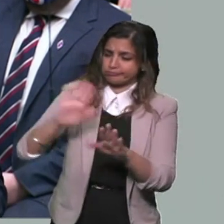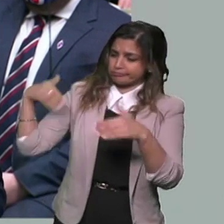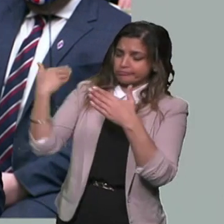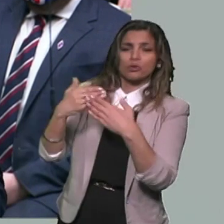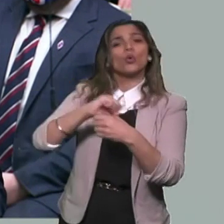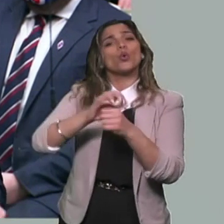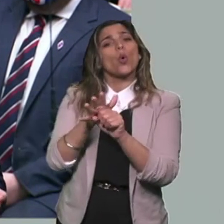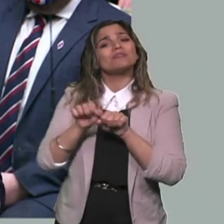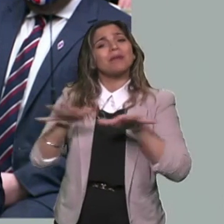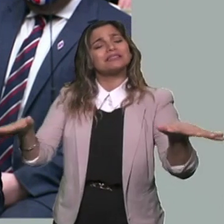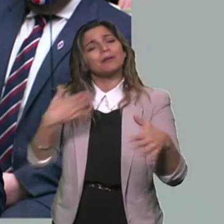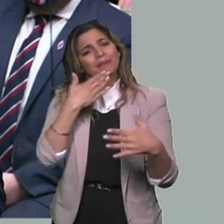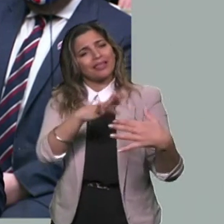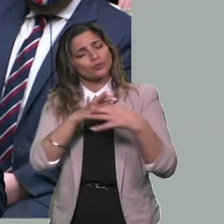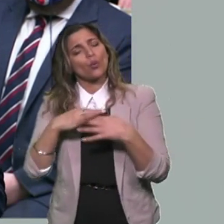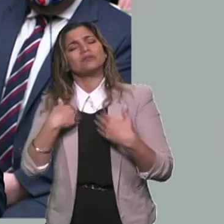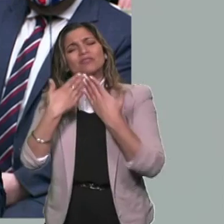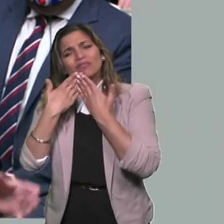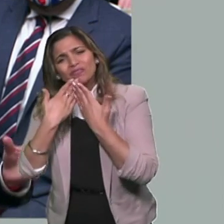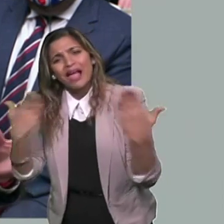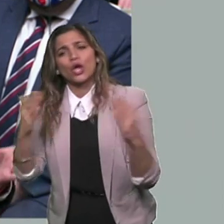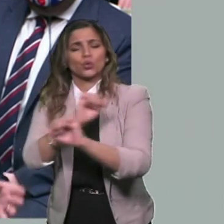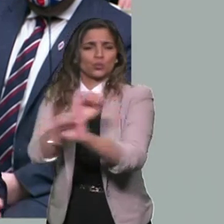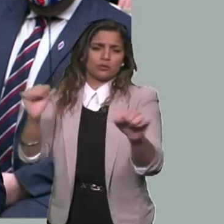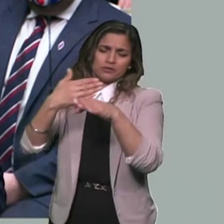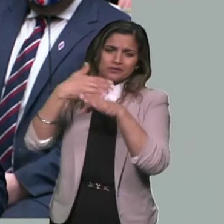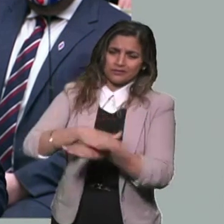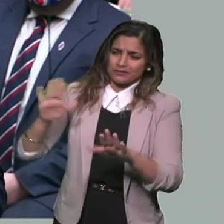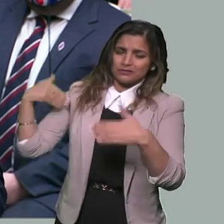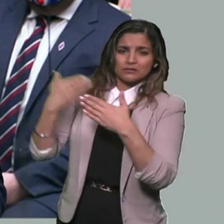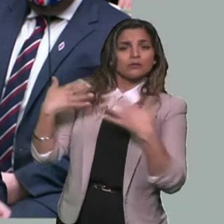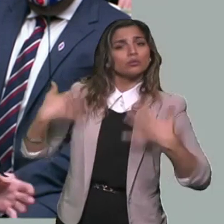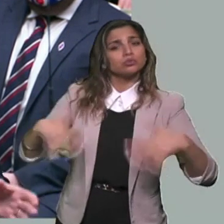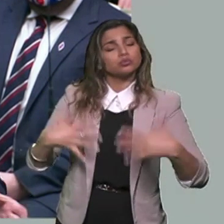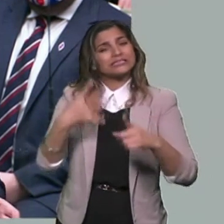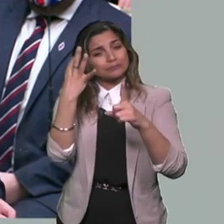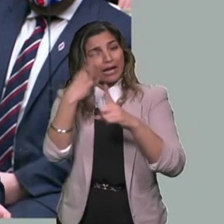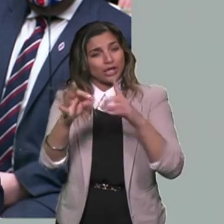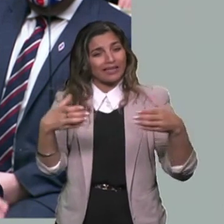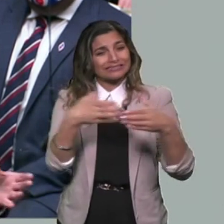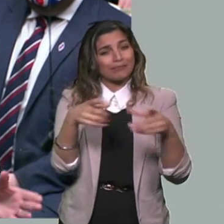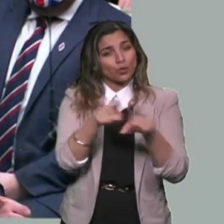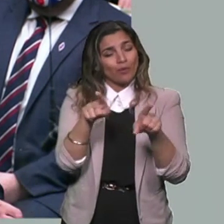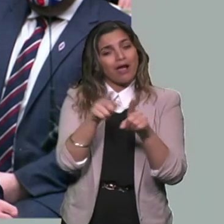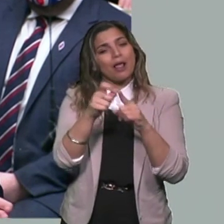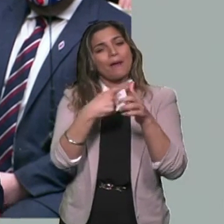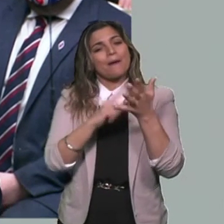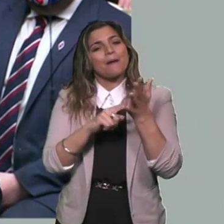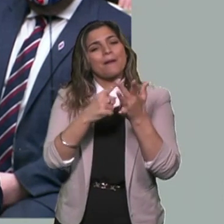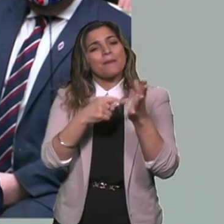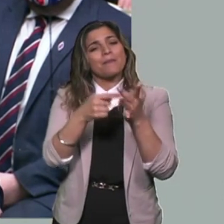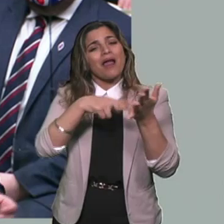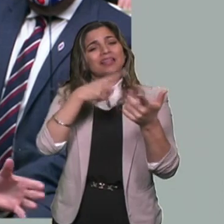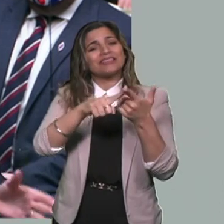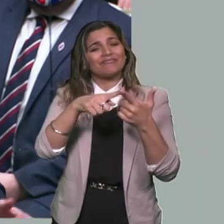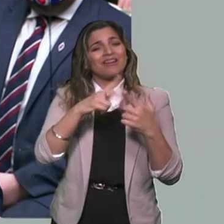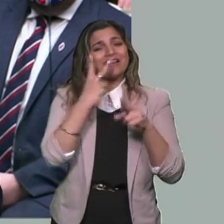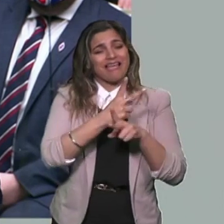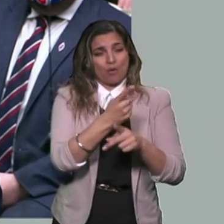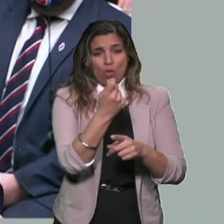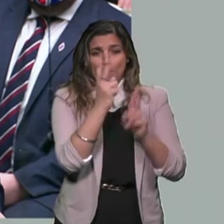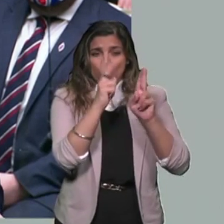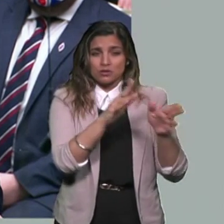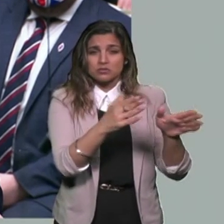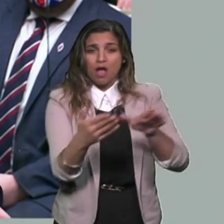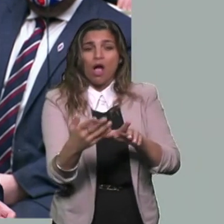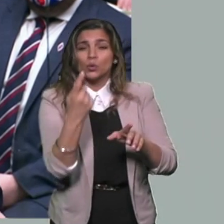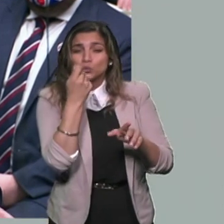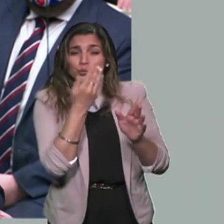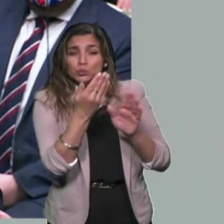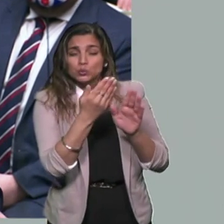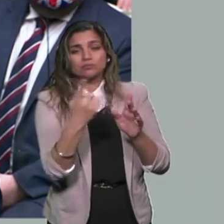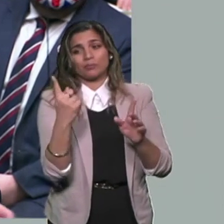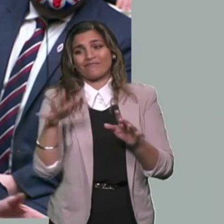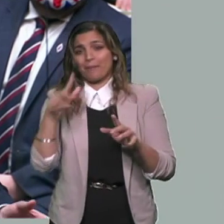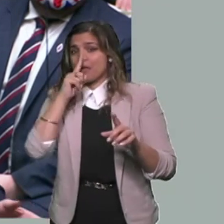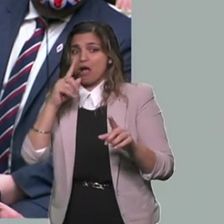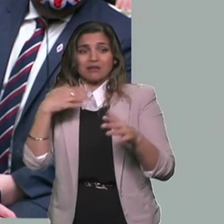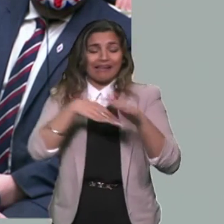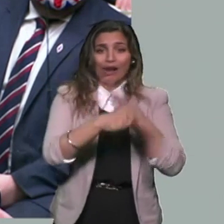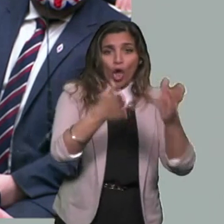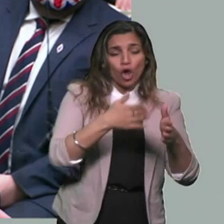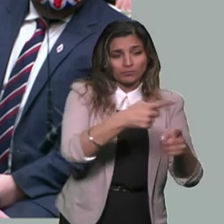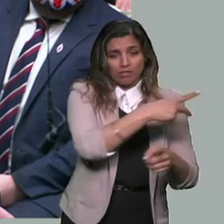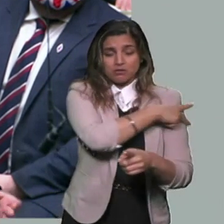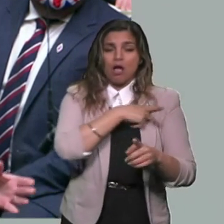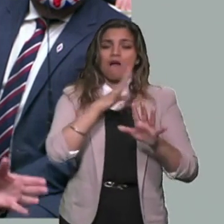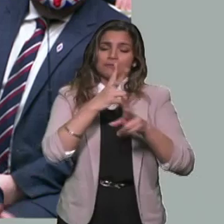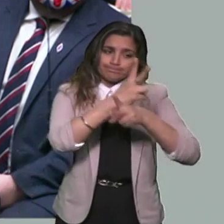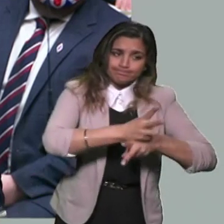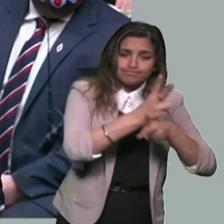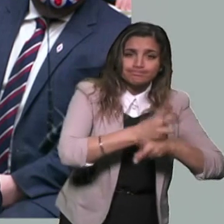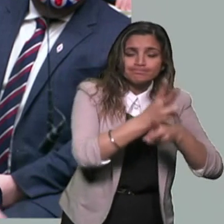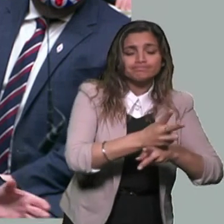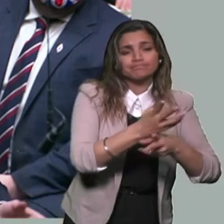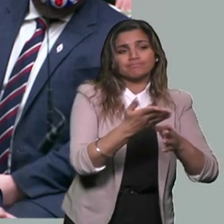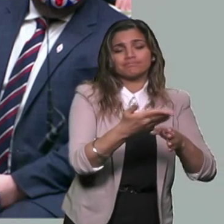Will the Prime Minister join me in thanking them all for the incredible work they have done, including the specialist teams such as palliative care, who have had to act as surrogate families for patients whose relatives have been unable to attend because of restrictions?